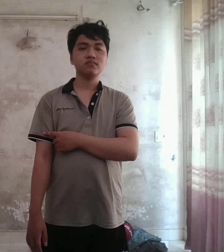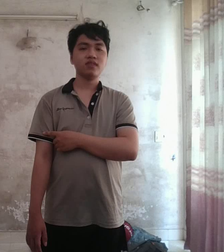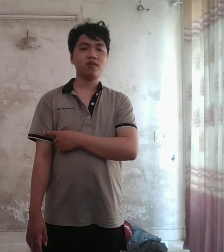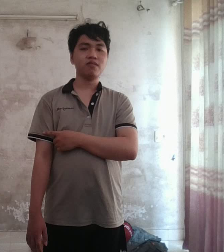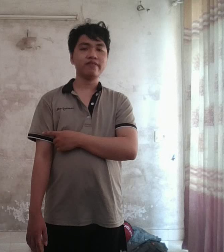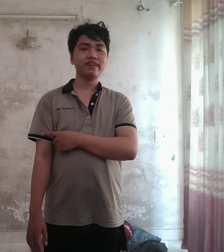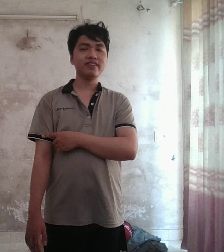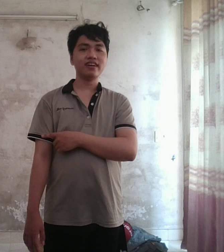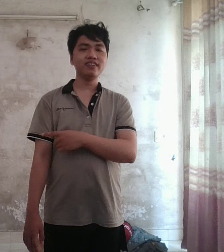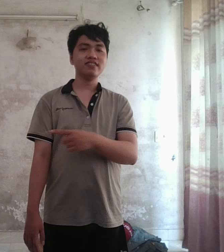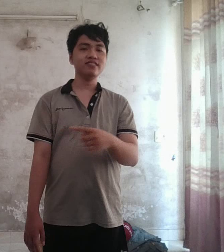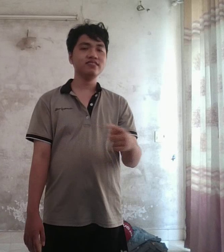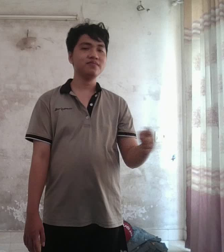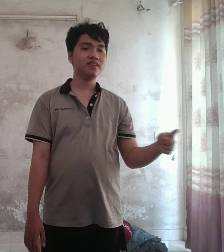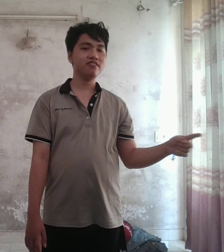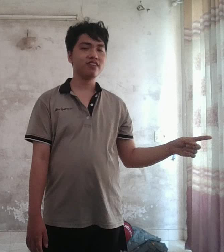cac ban